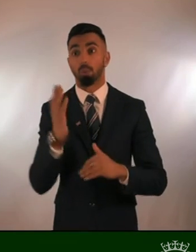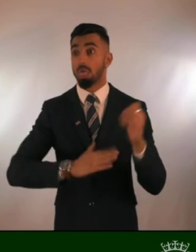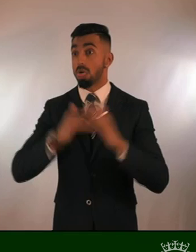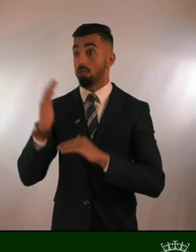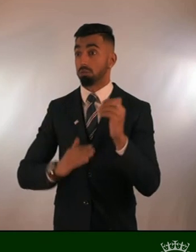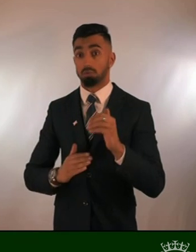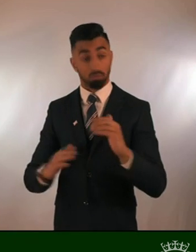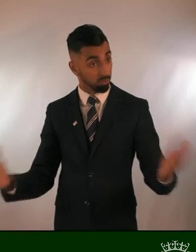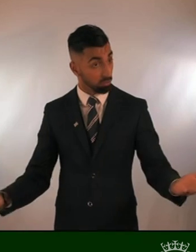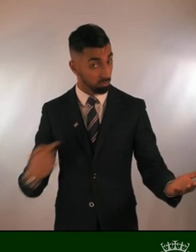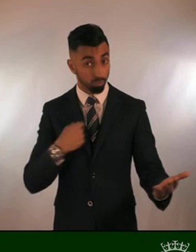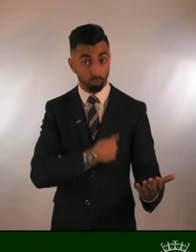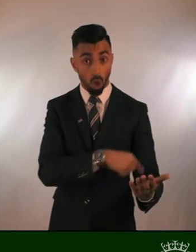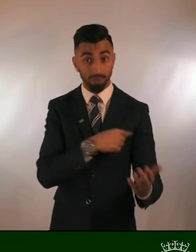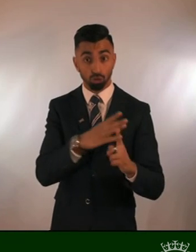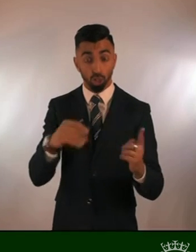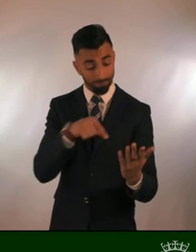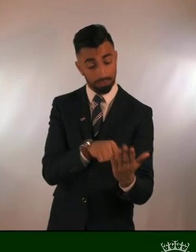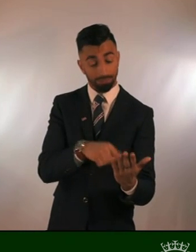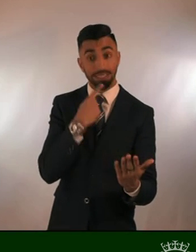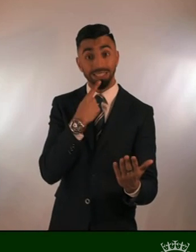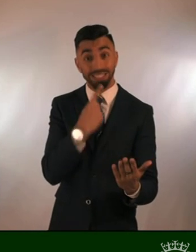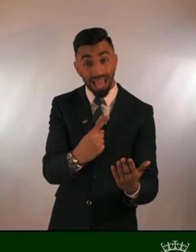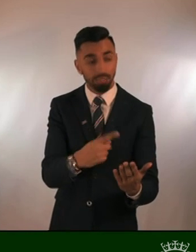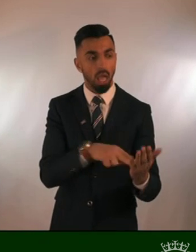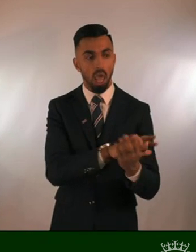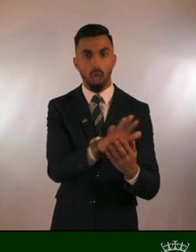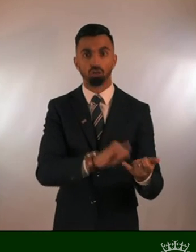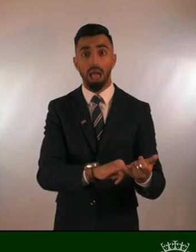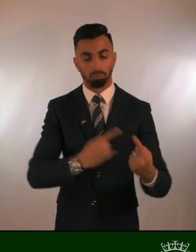We promised to back the NHS, and this Budget gets it done.